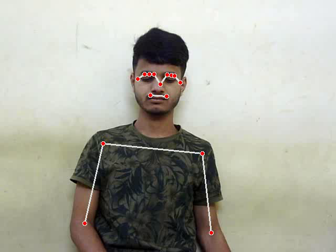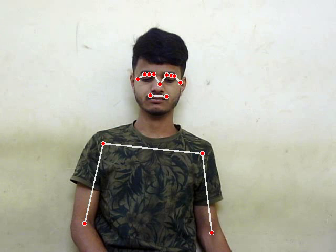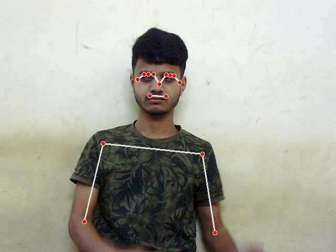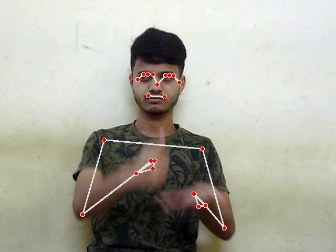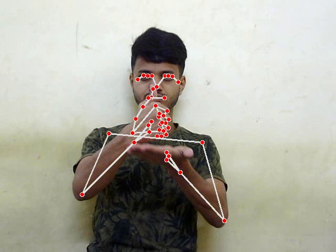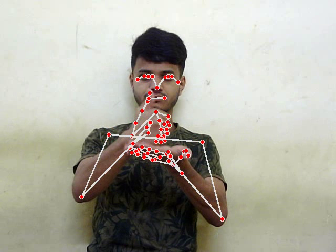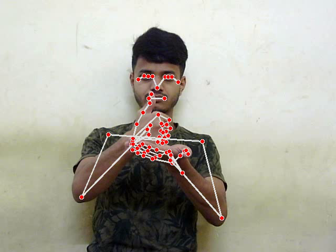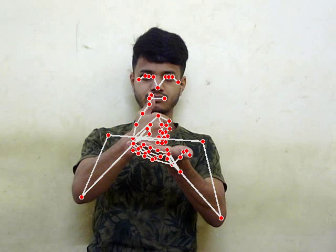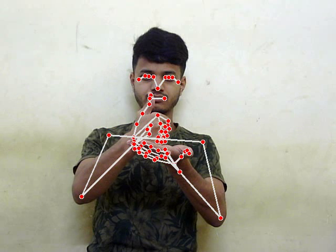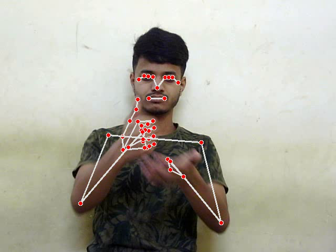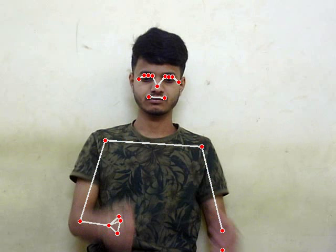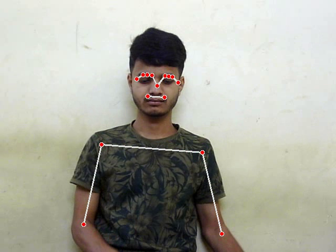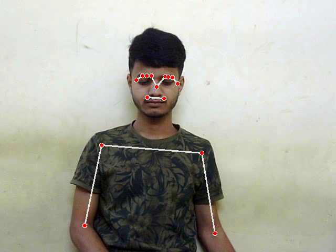help